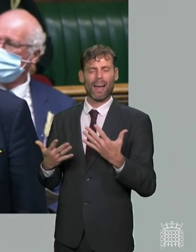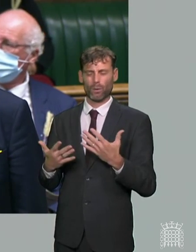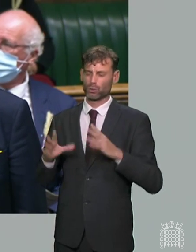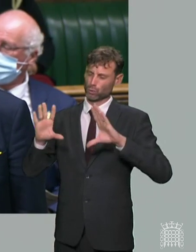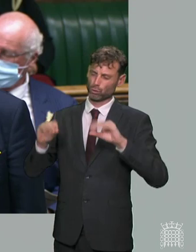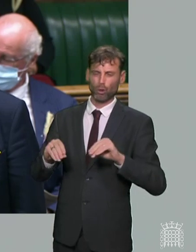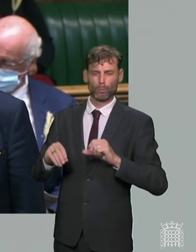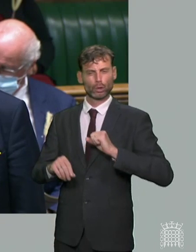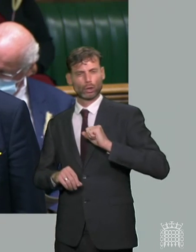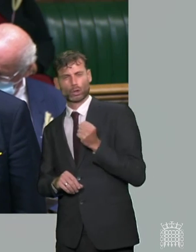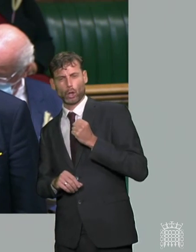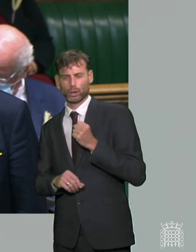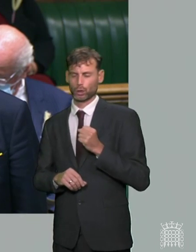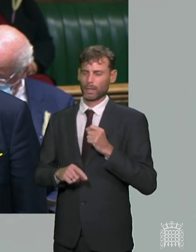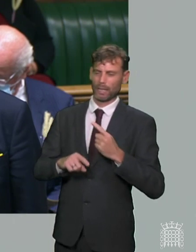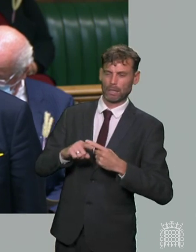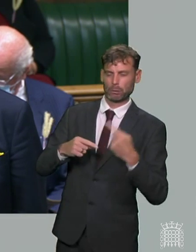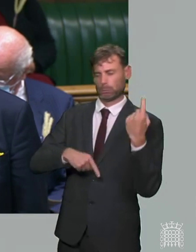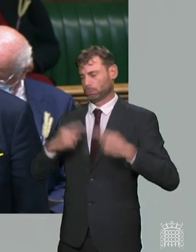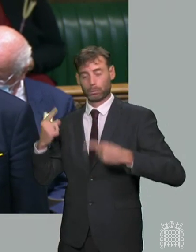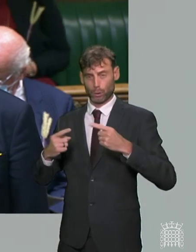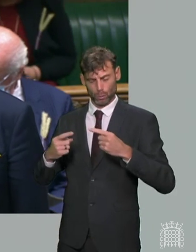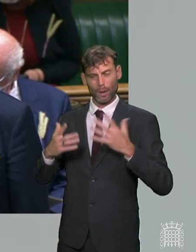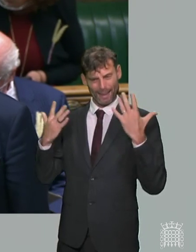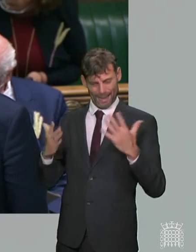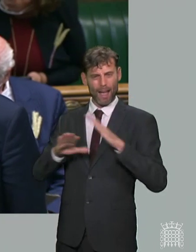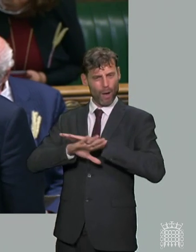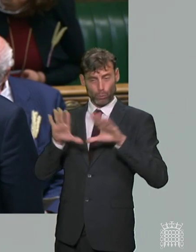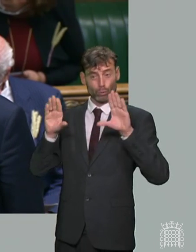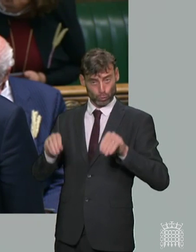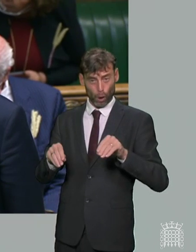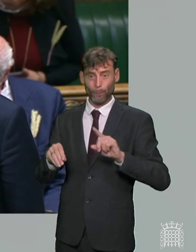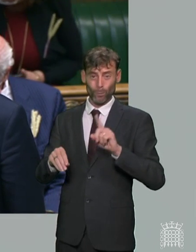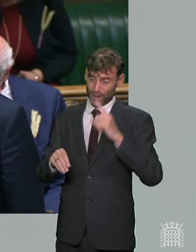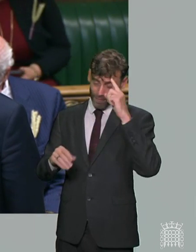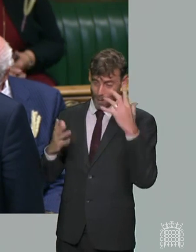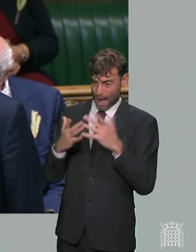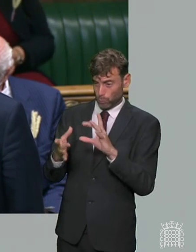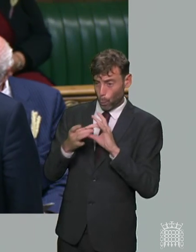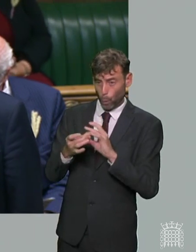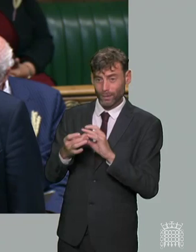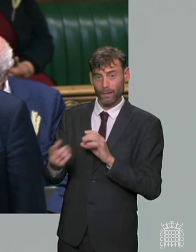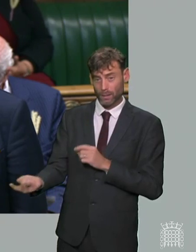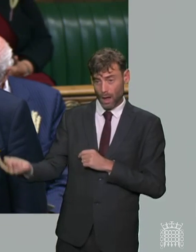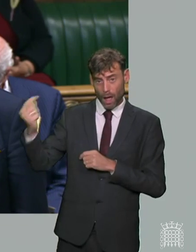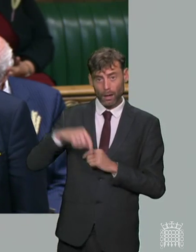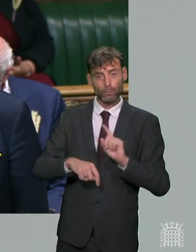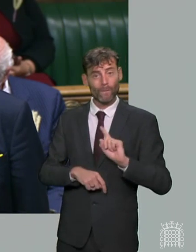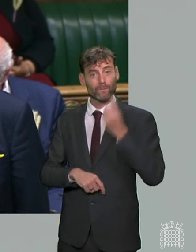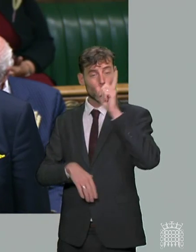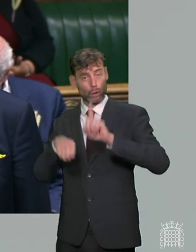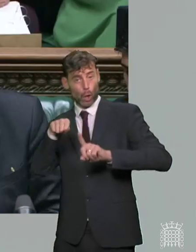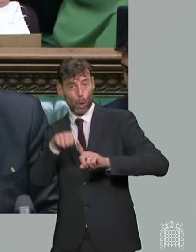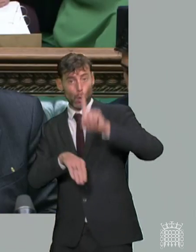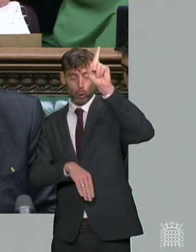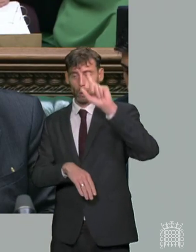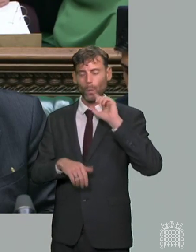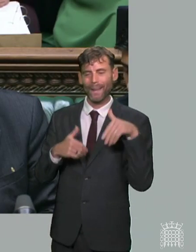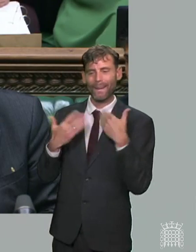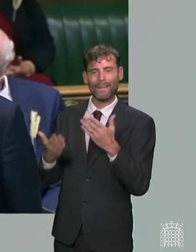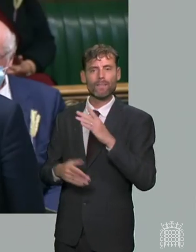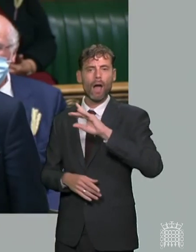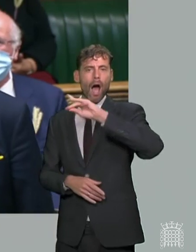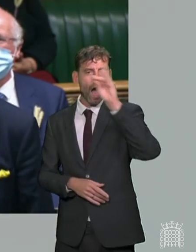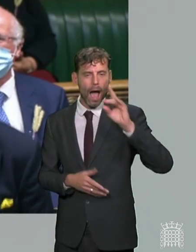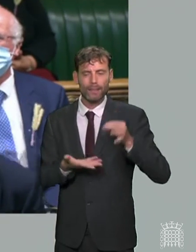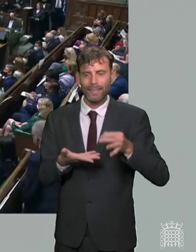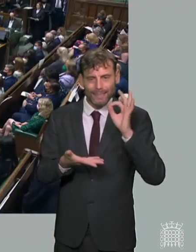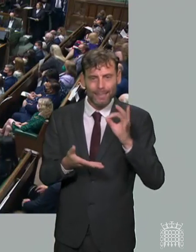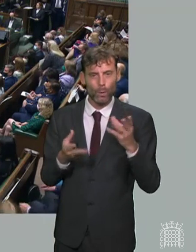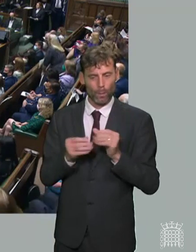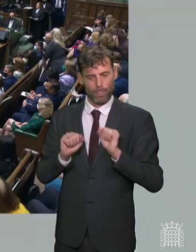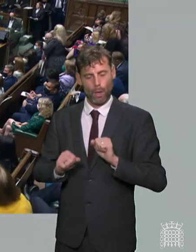On behalf of the delighted crofters of the community of Melness, I extend a warm invitation to the Prime Minister to come to the first launch, where he will be given a delicious highland tea, including some home-made scones.